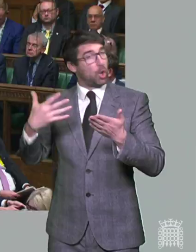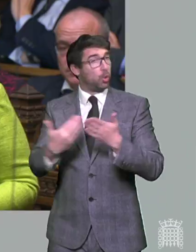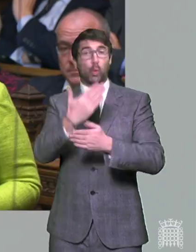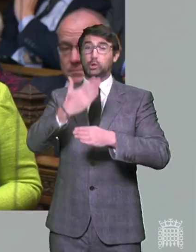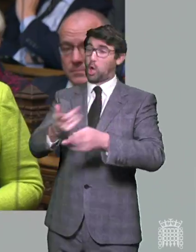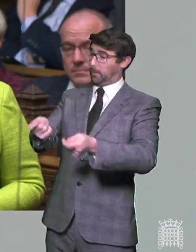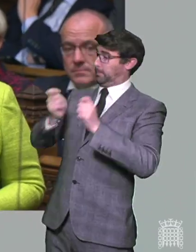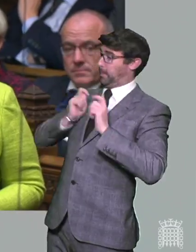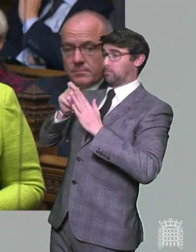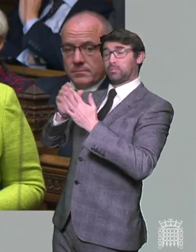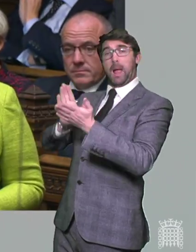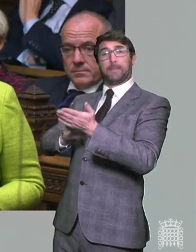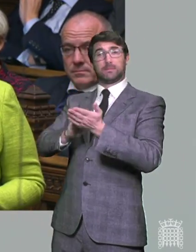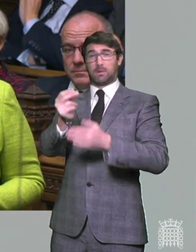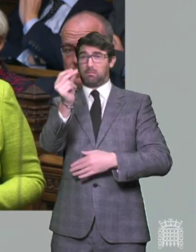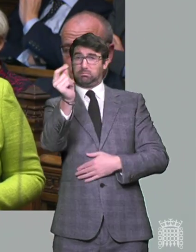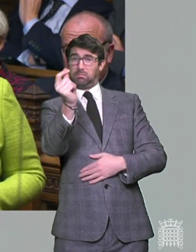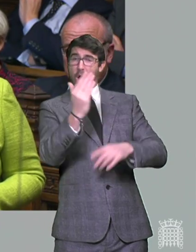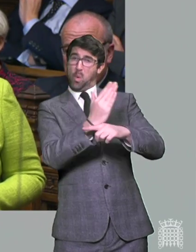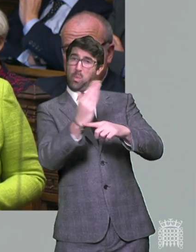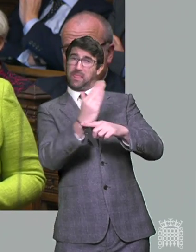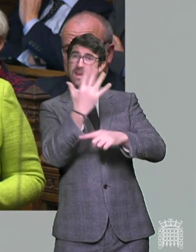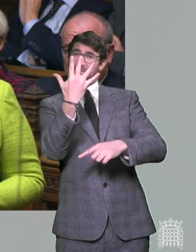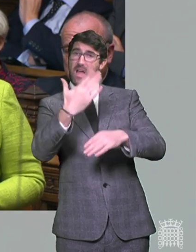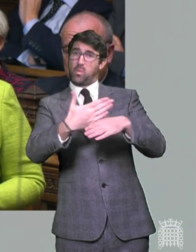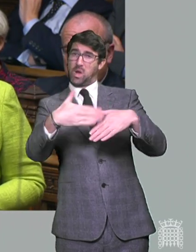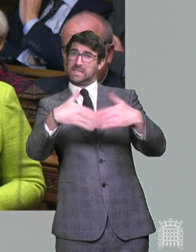pension funds and send people’s mortgage costs spiralling.